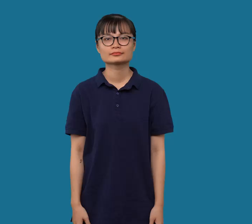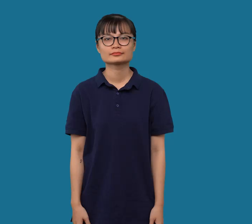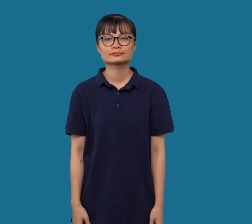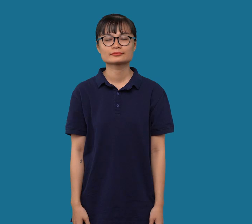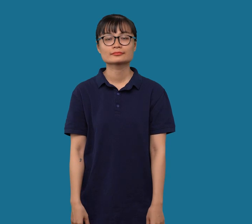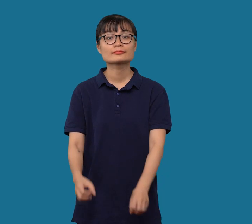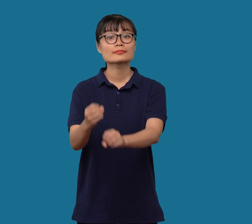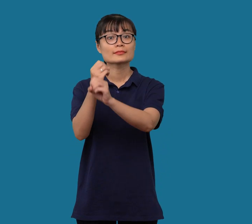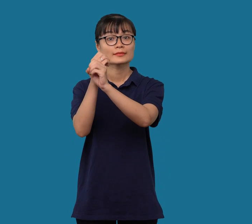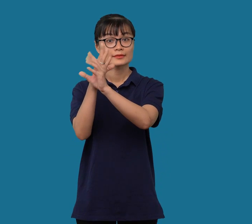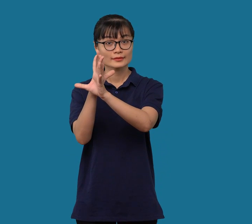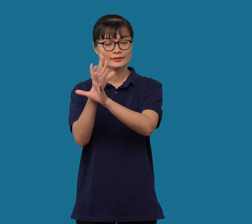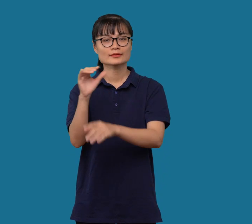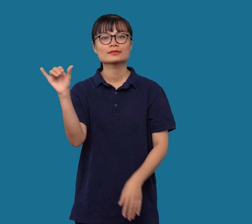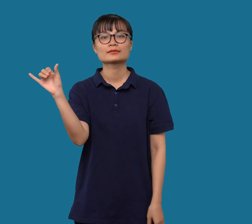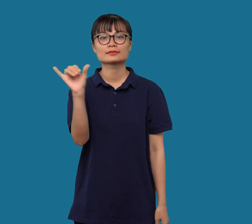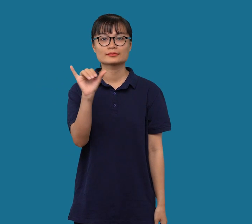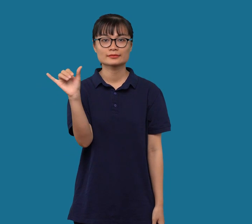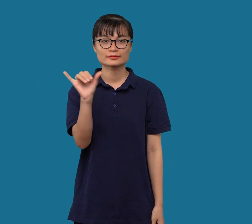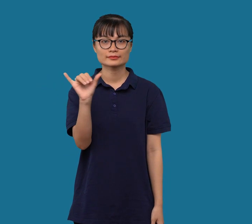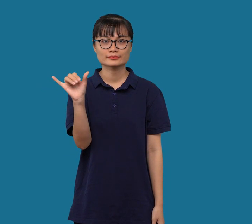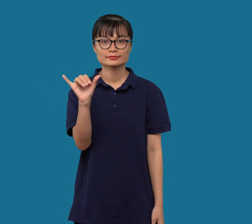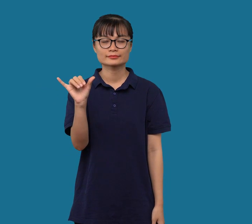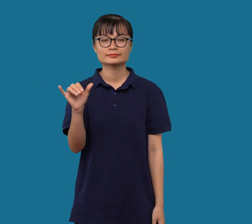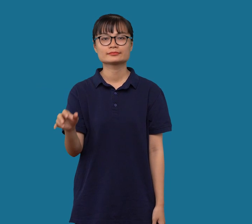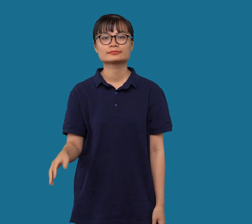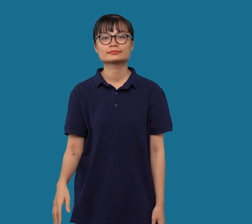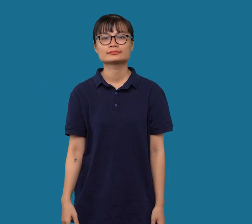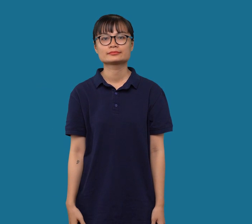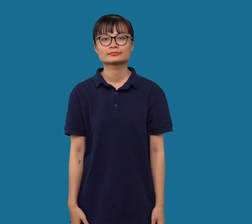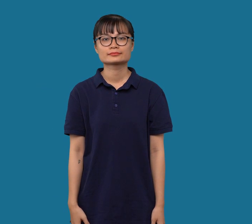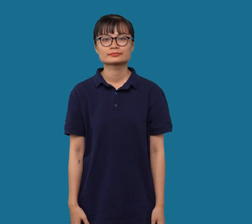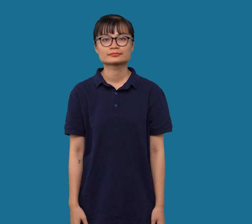đèn vàng